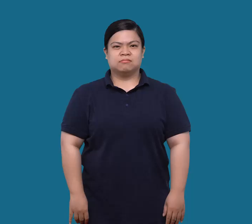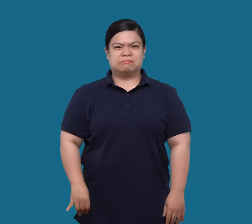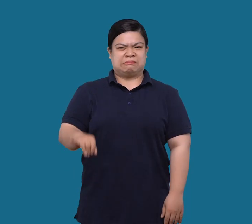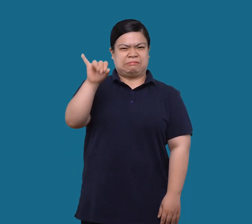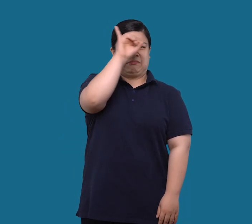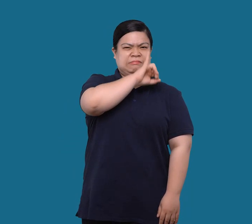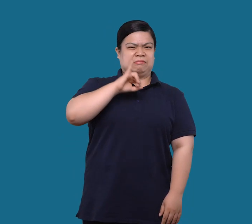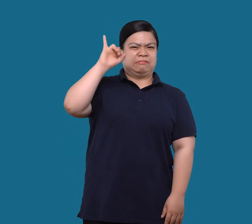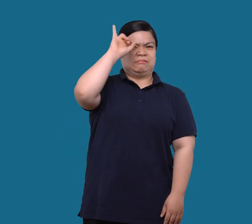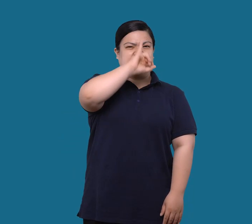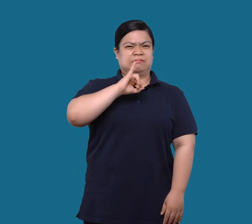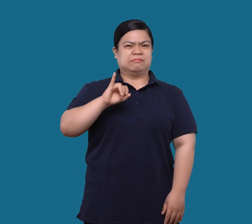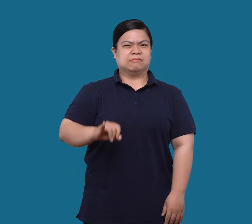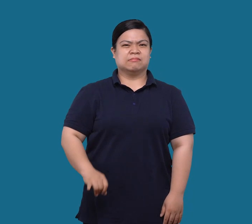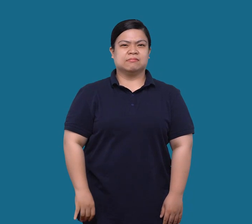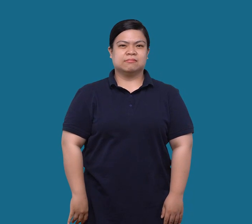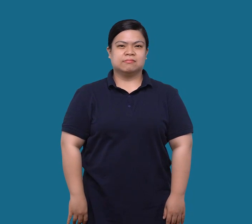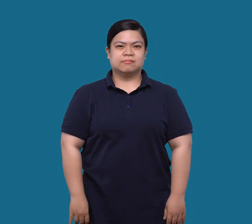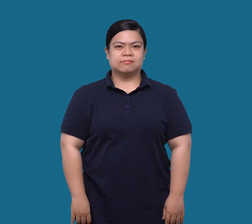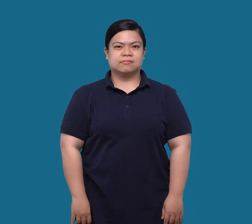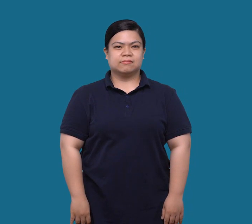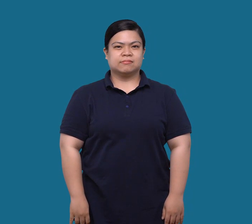không đẹp